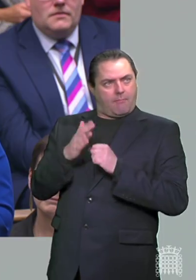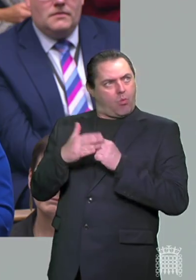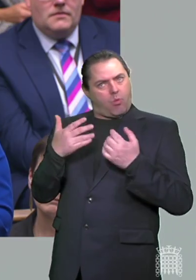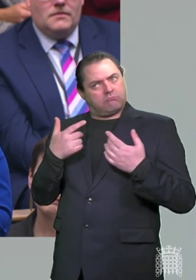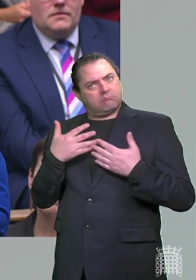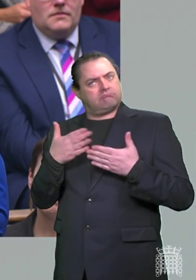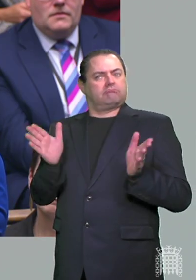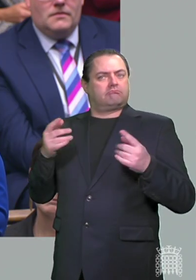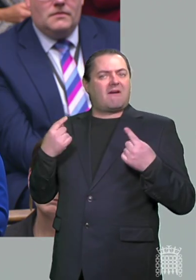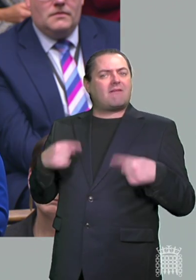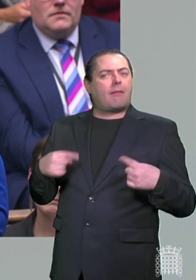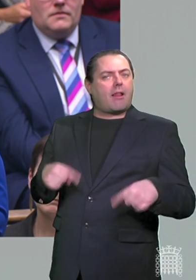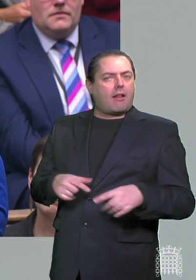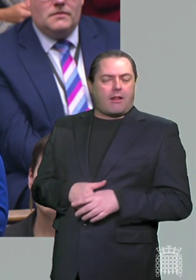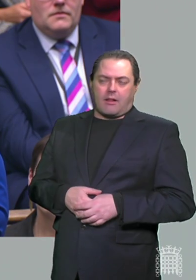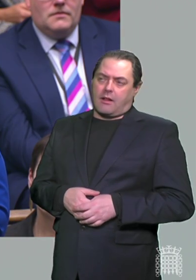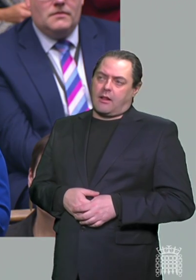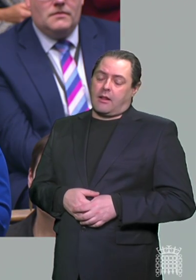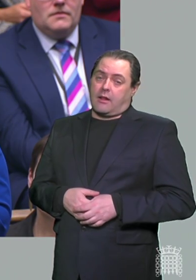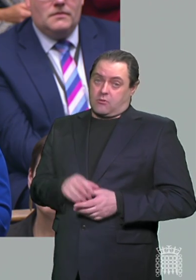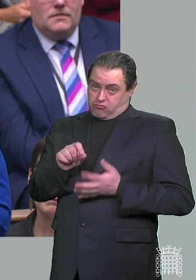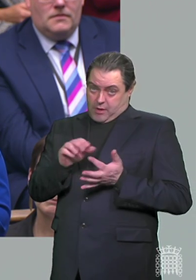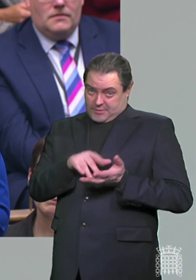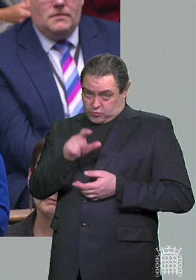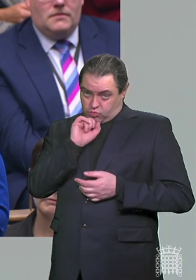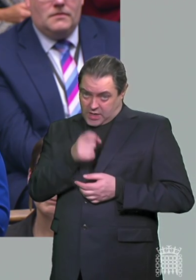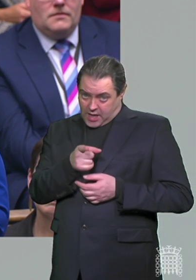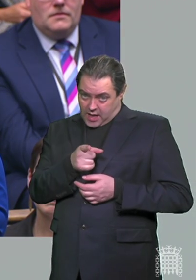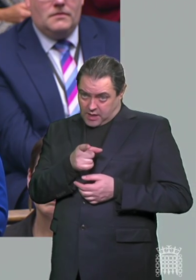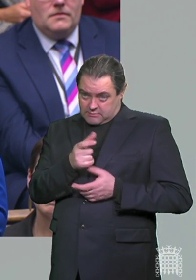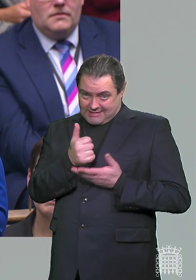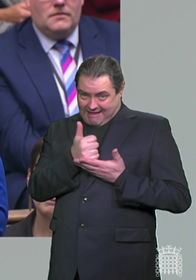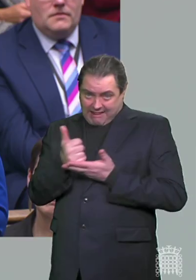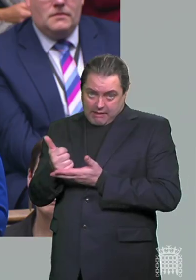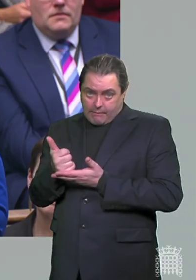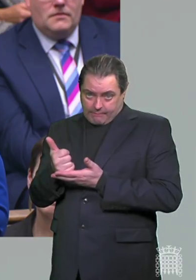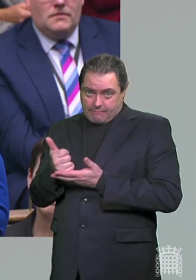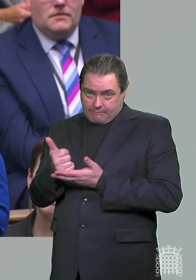Will the Prime Minister help to bring about that support?